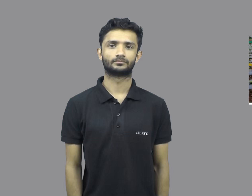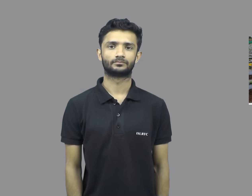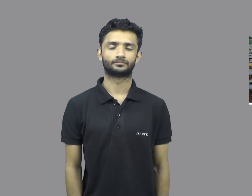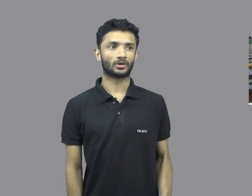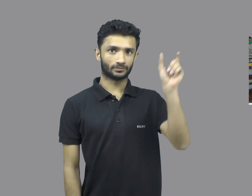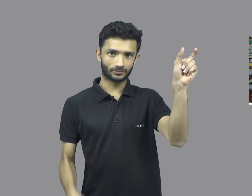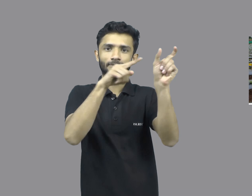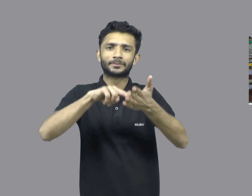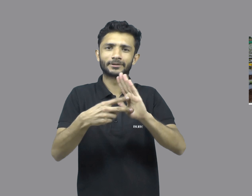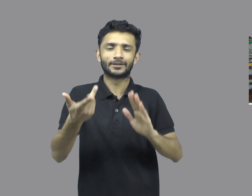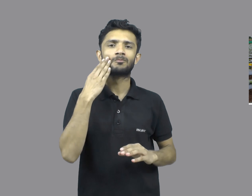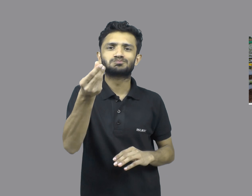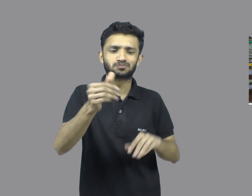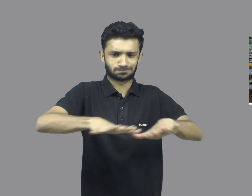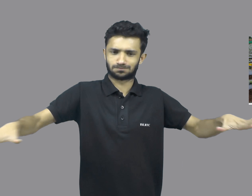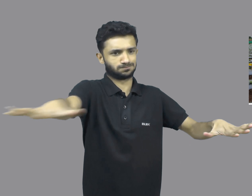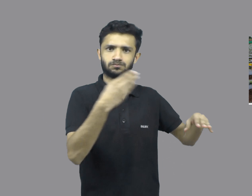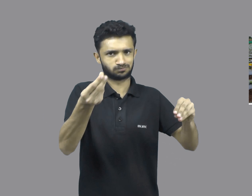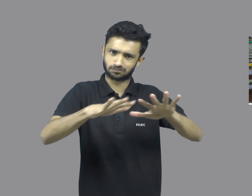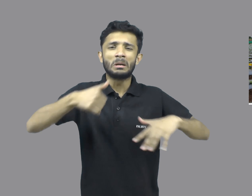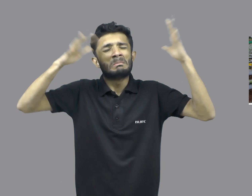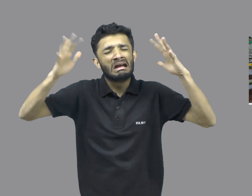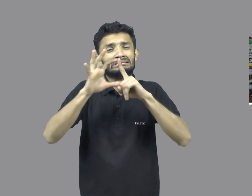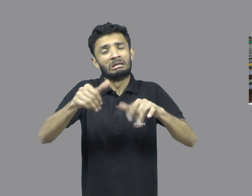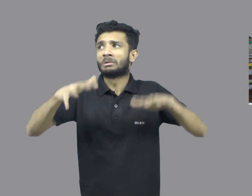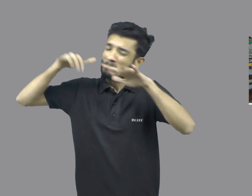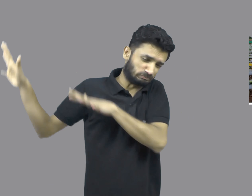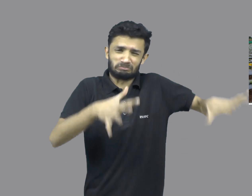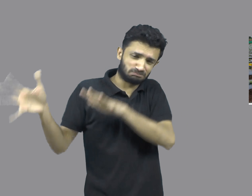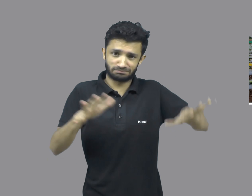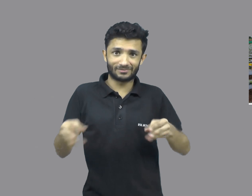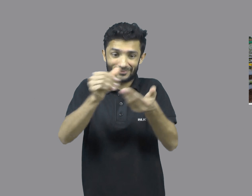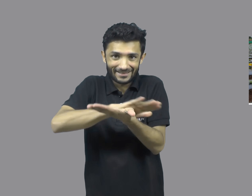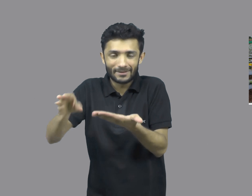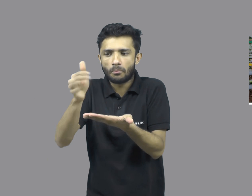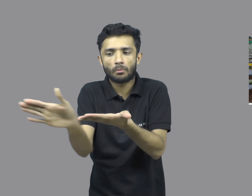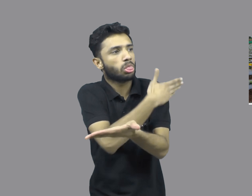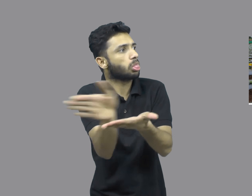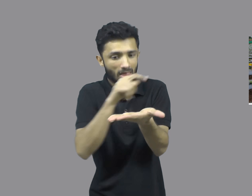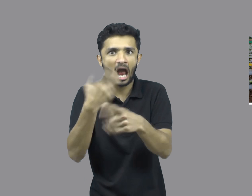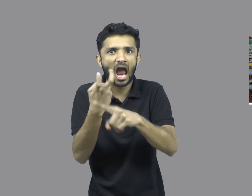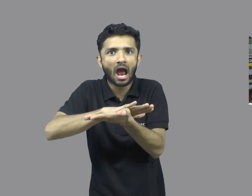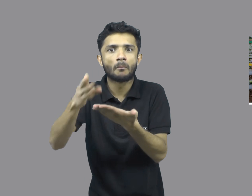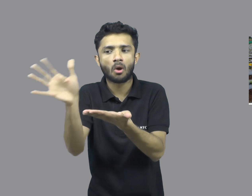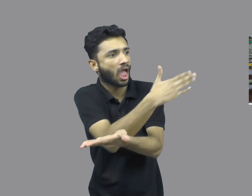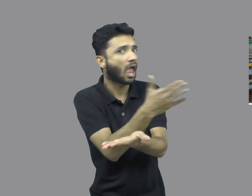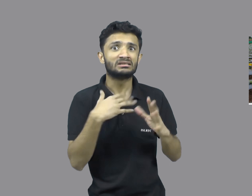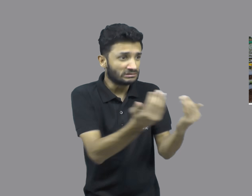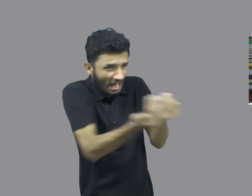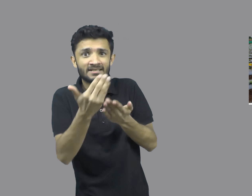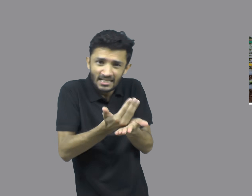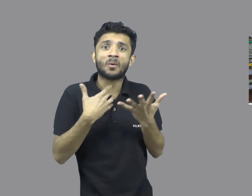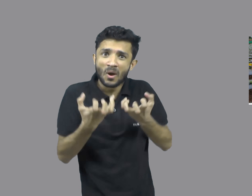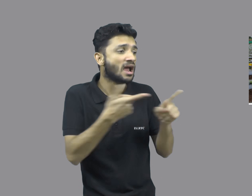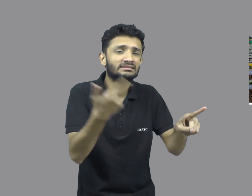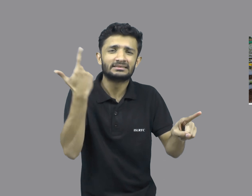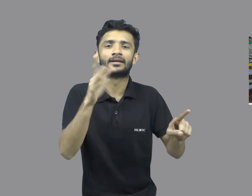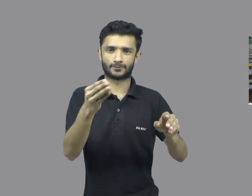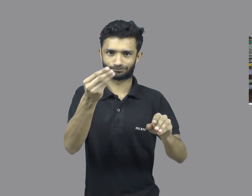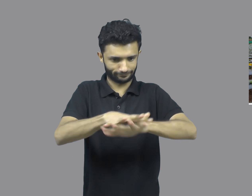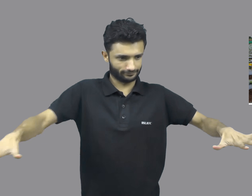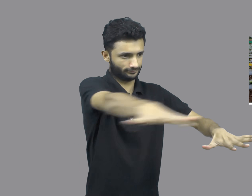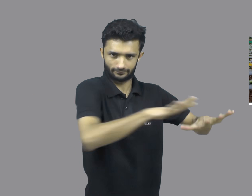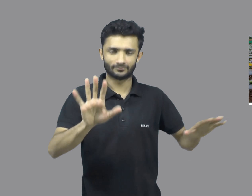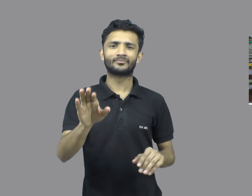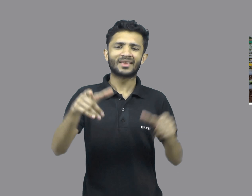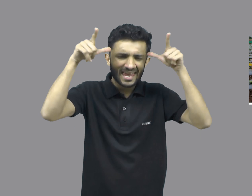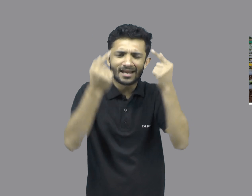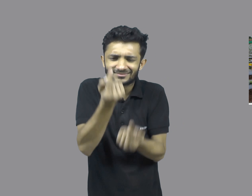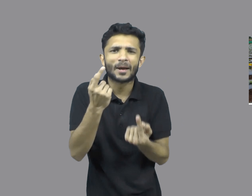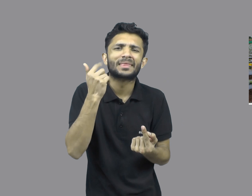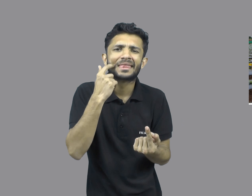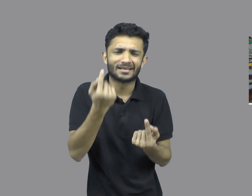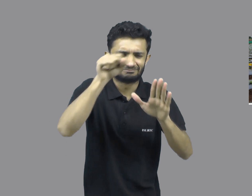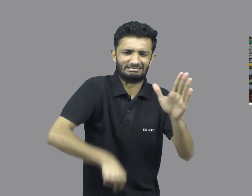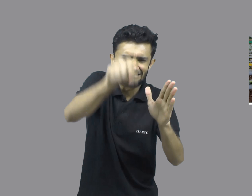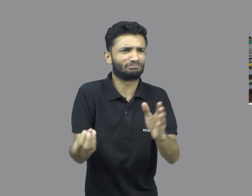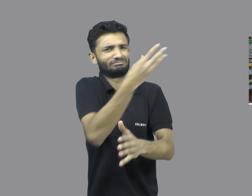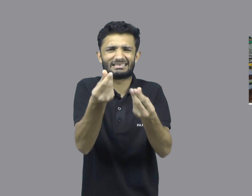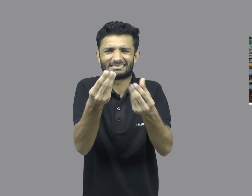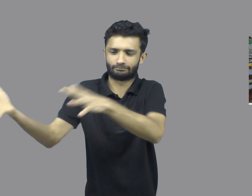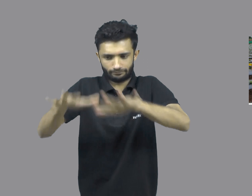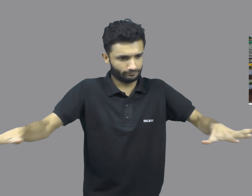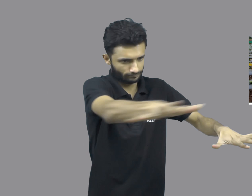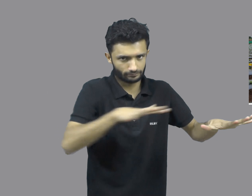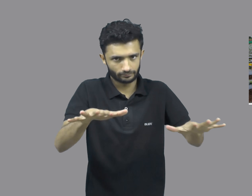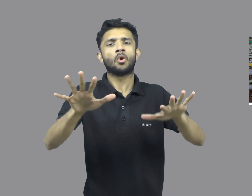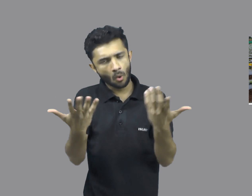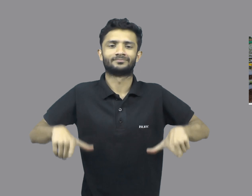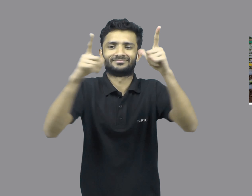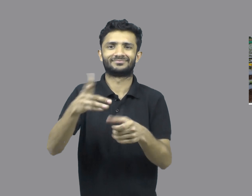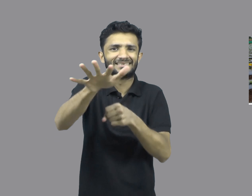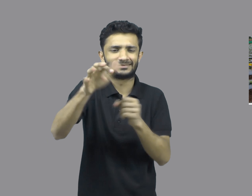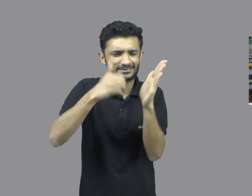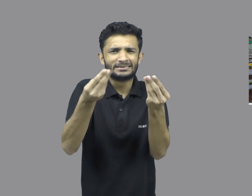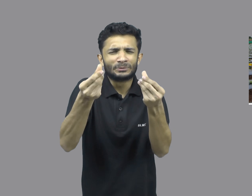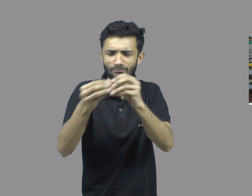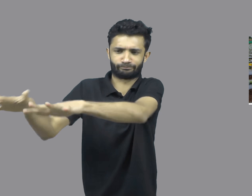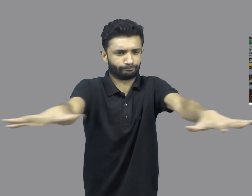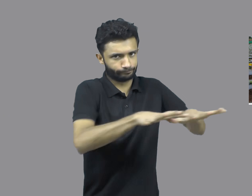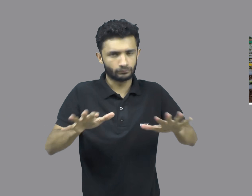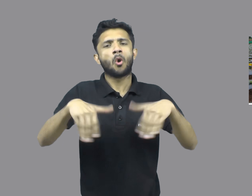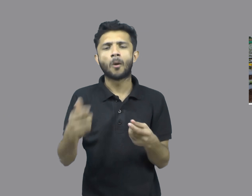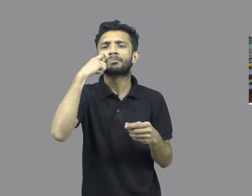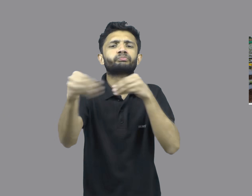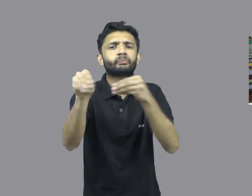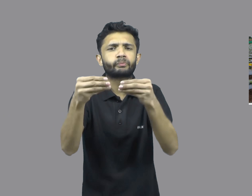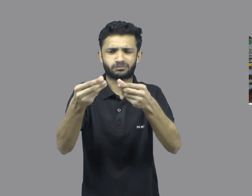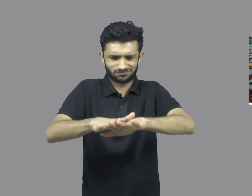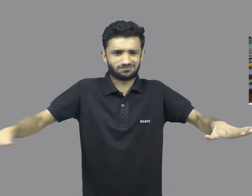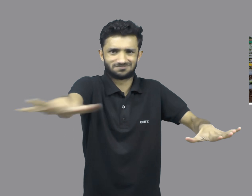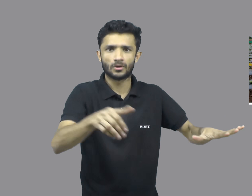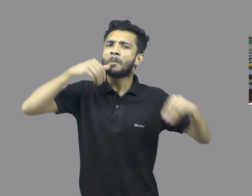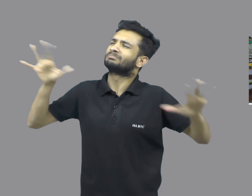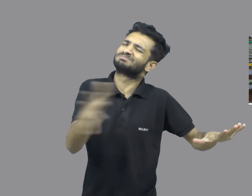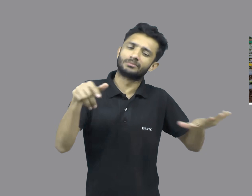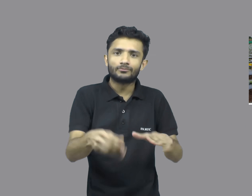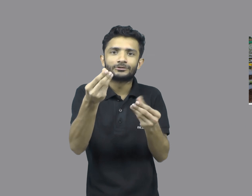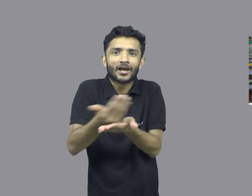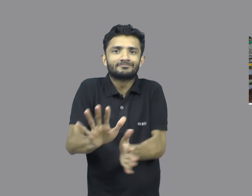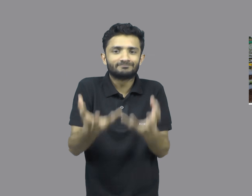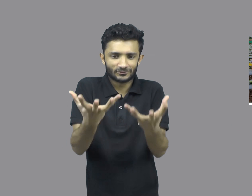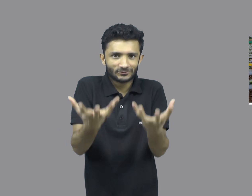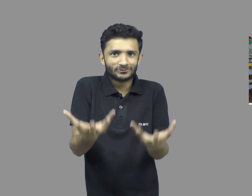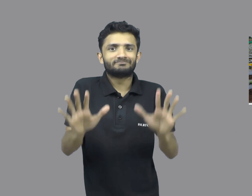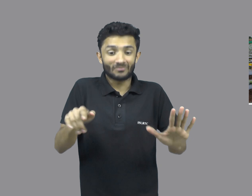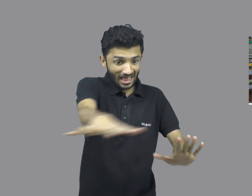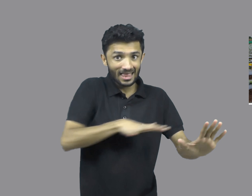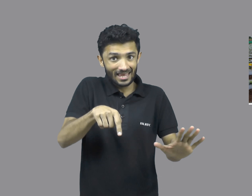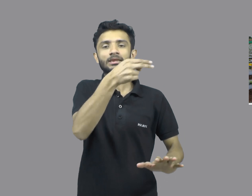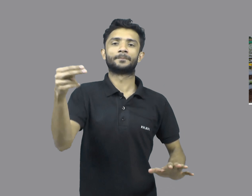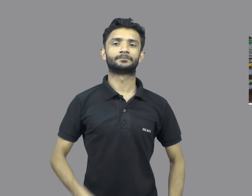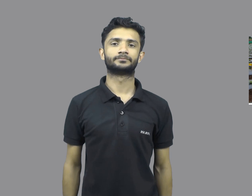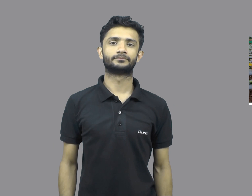Mulching